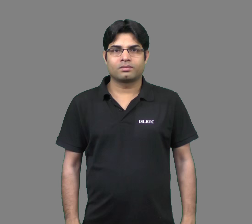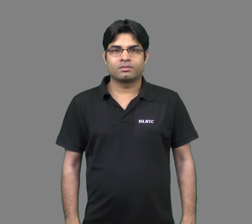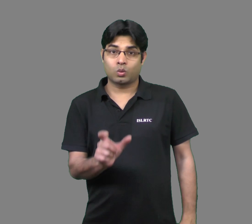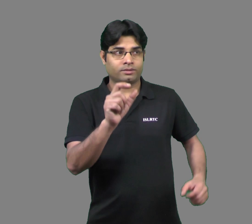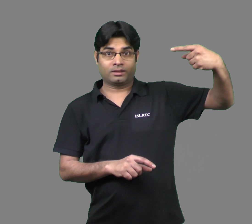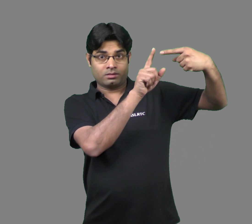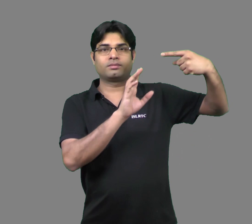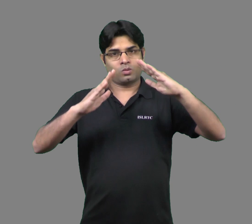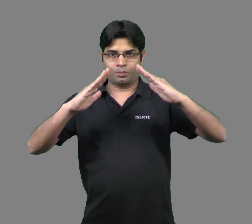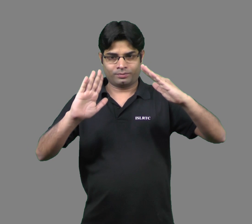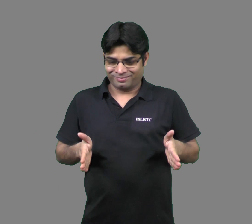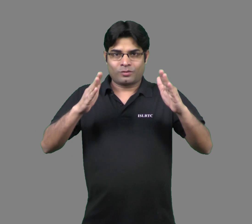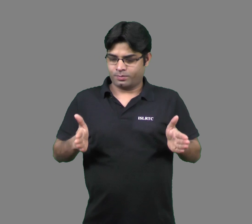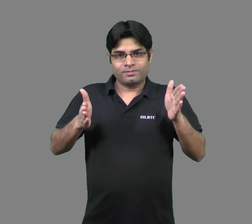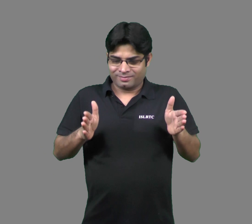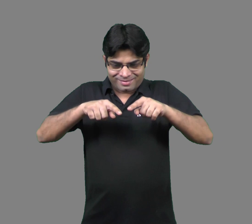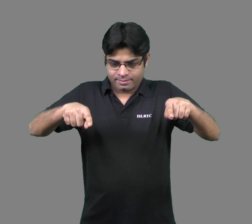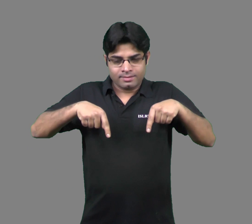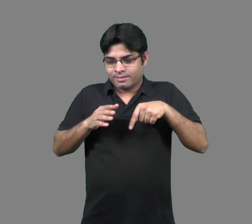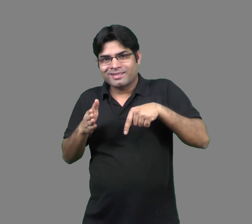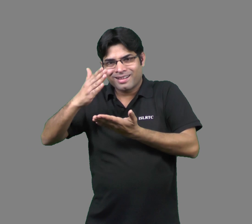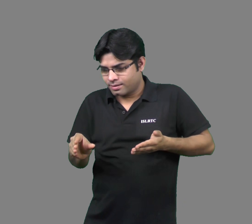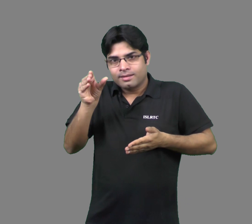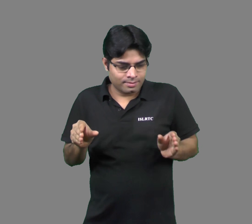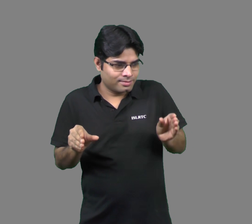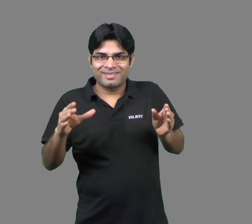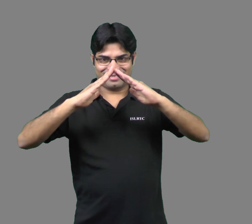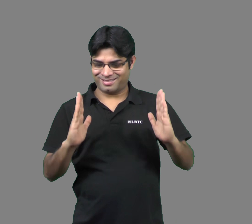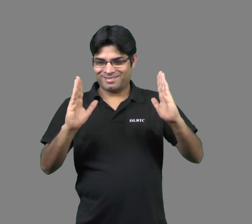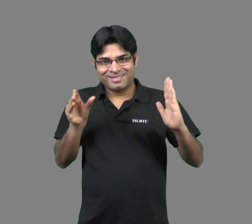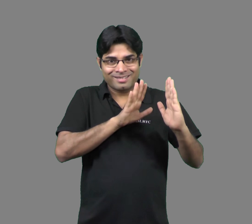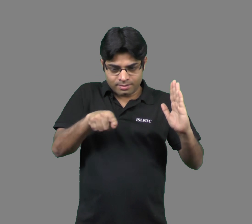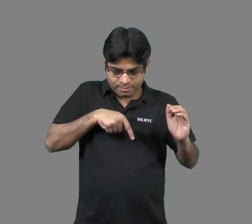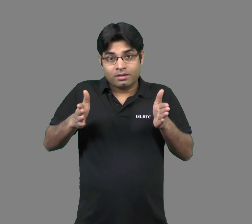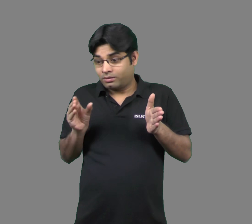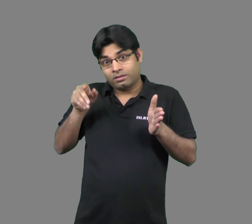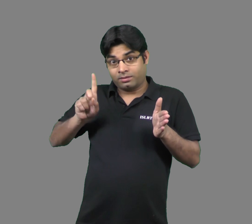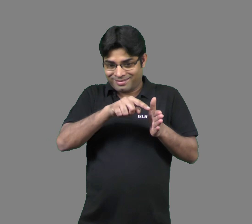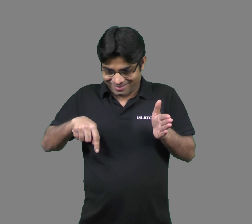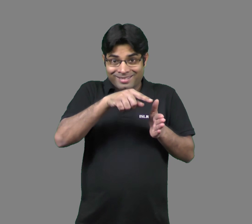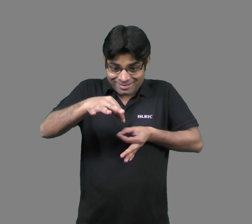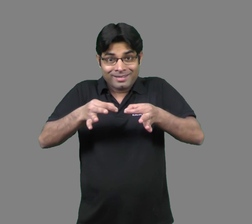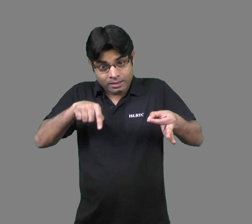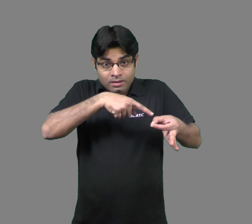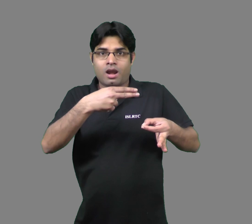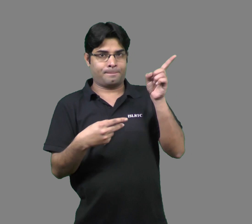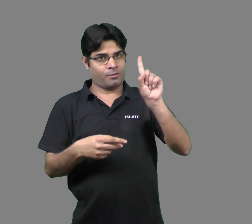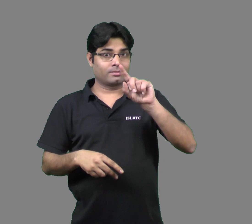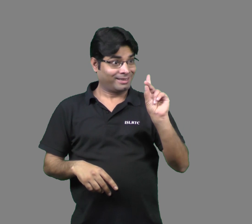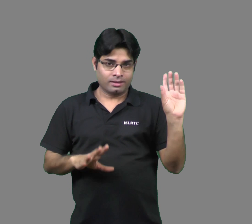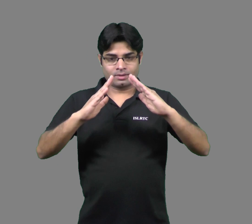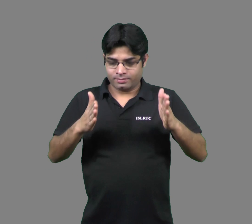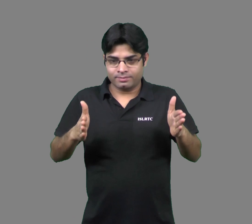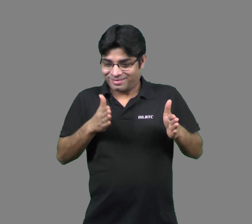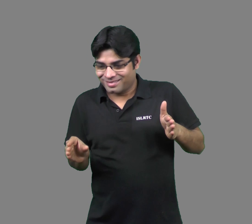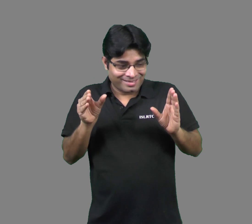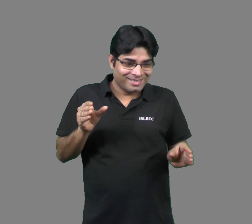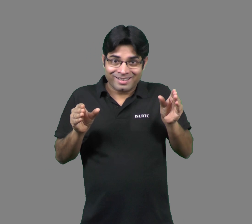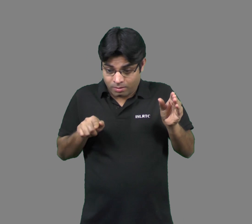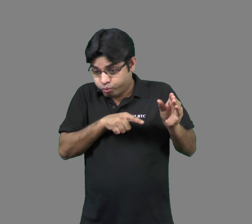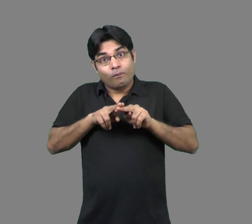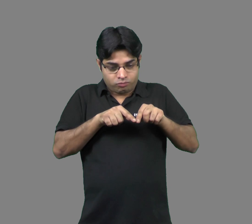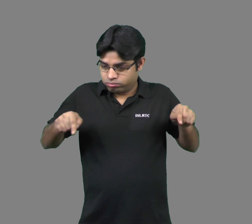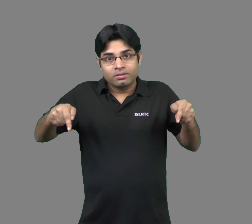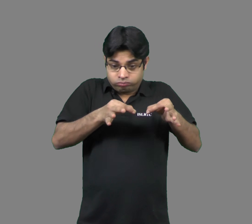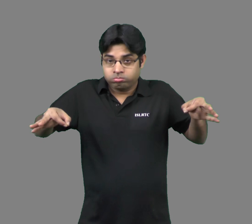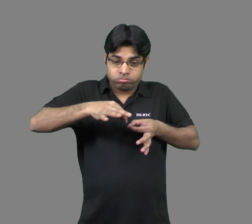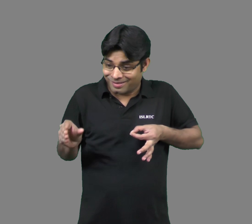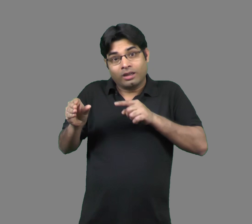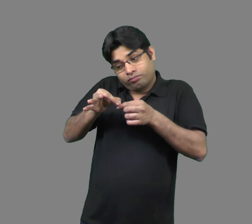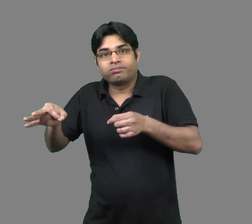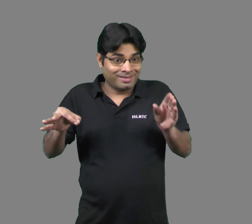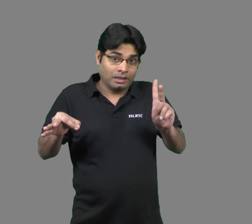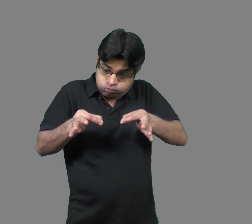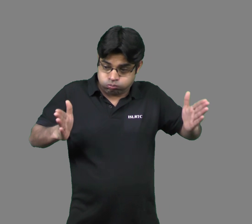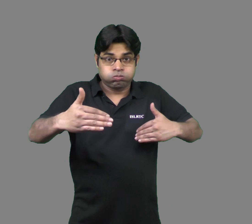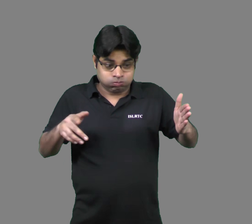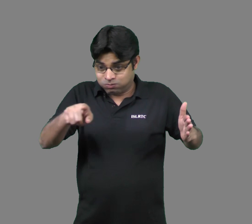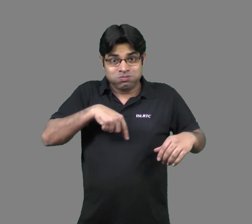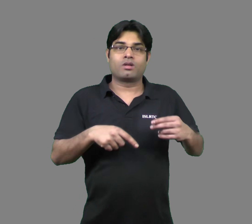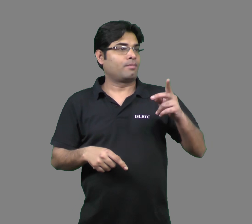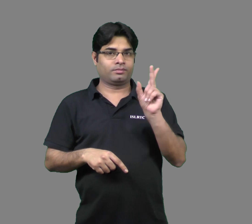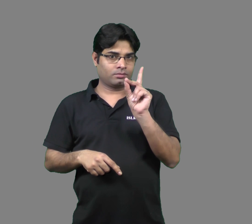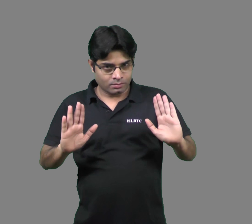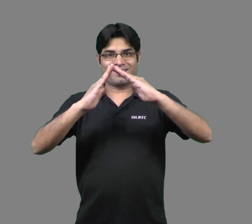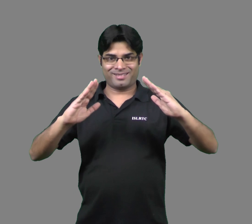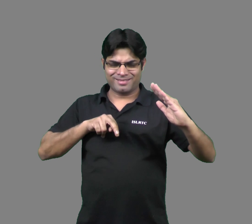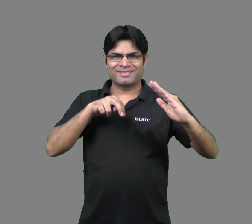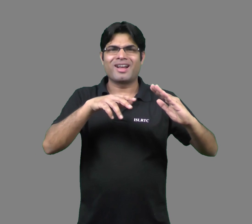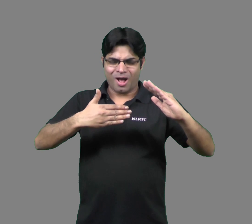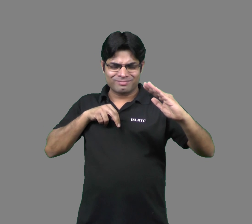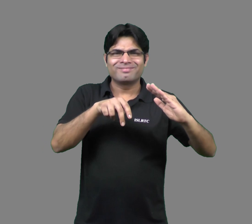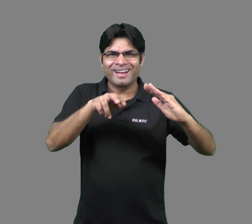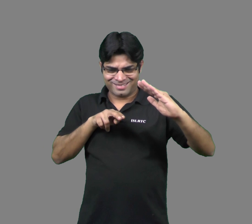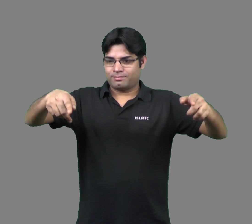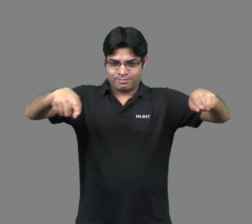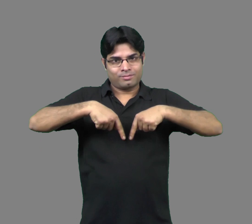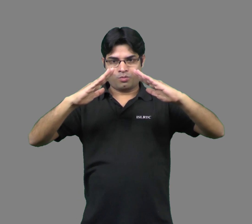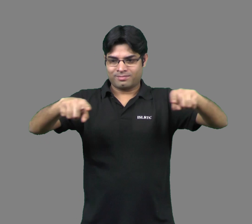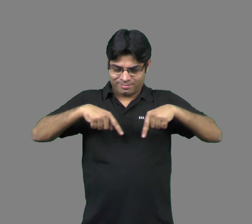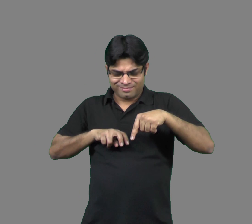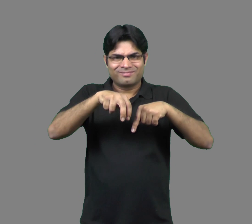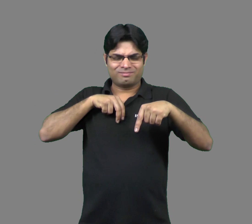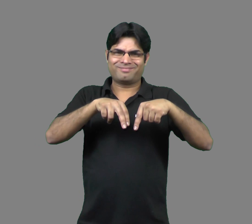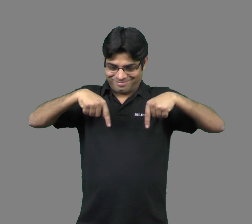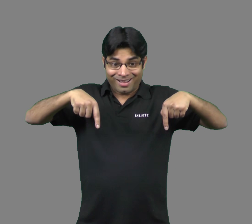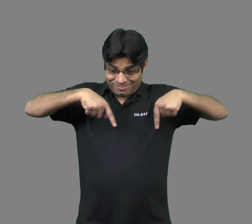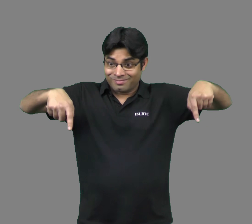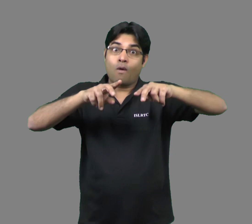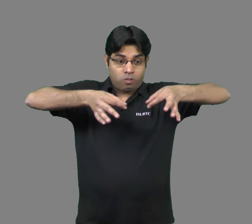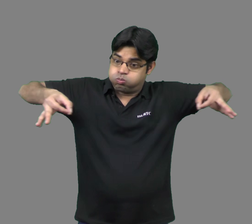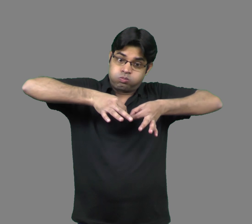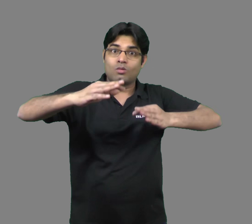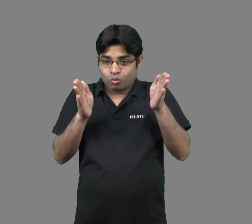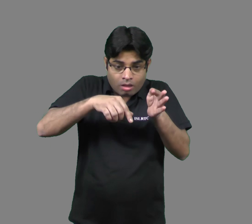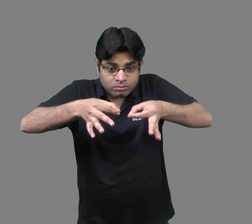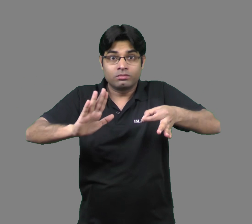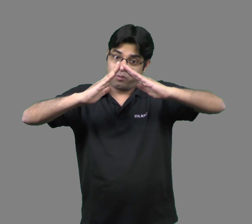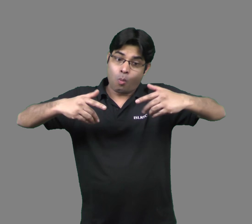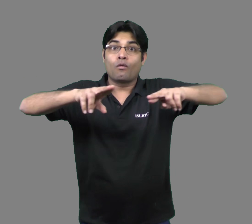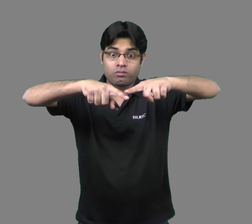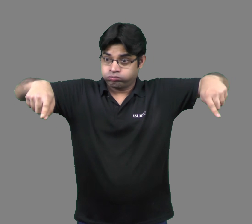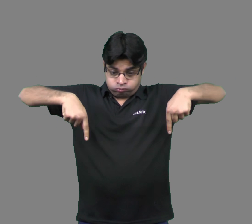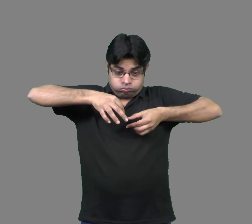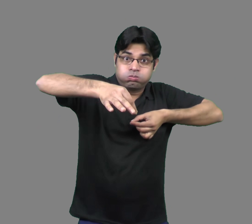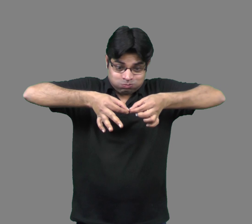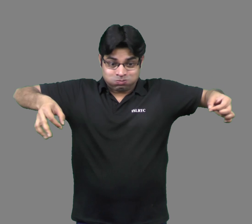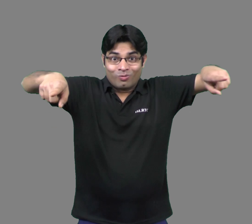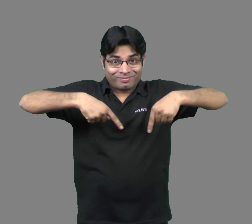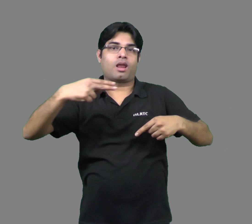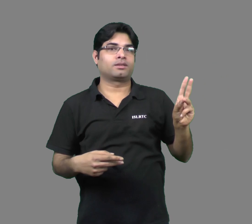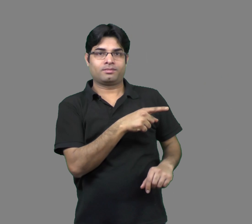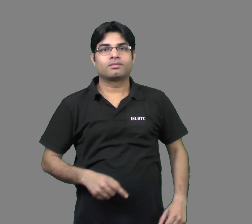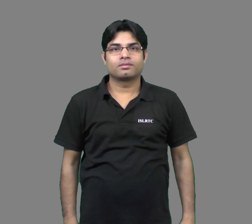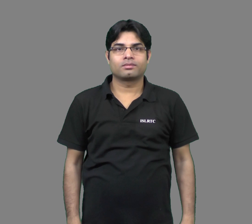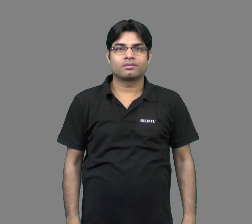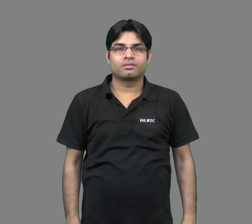Carpet Area Built up area Super Built up area